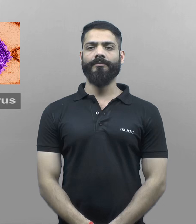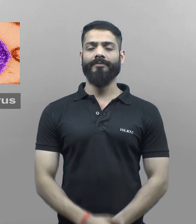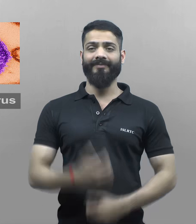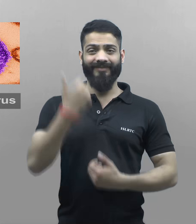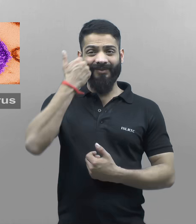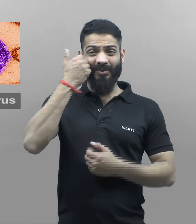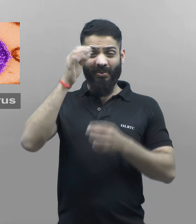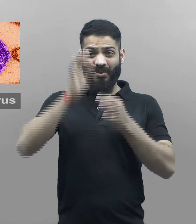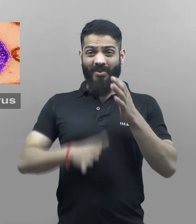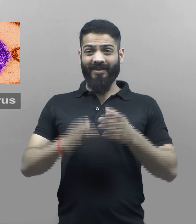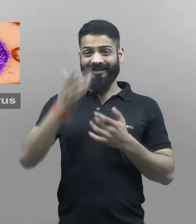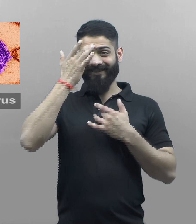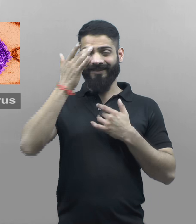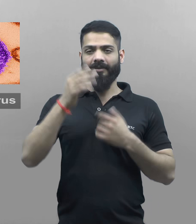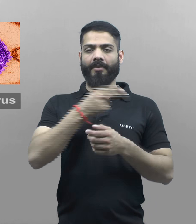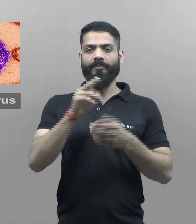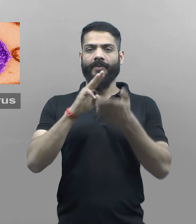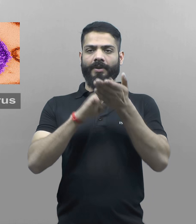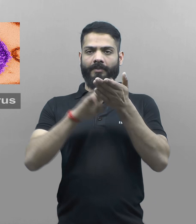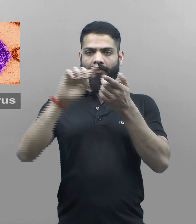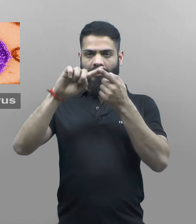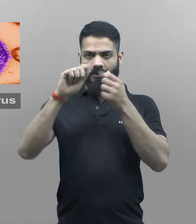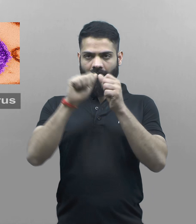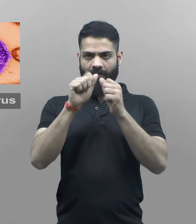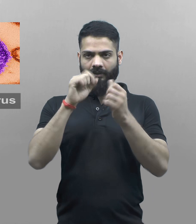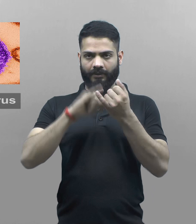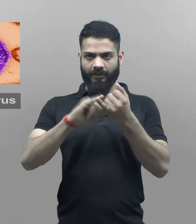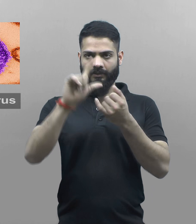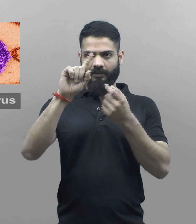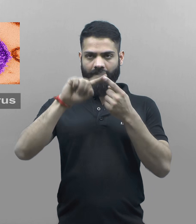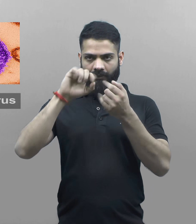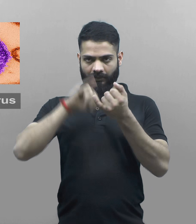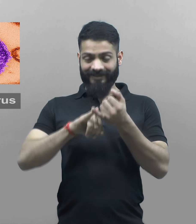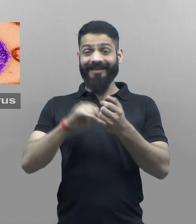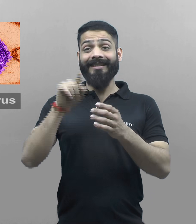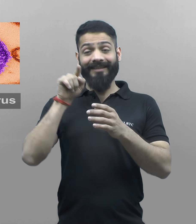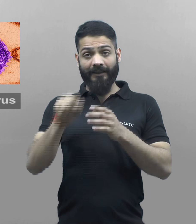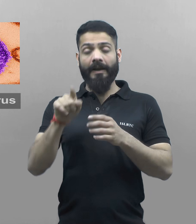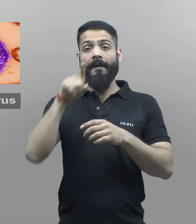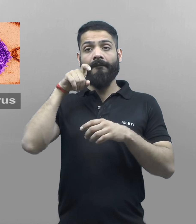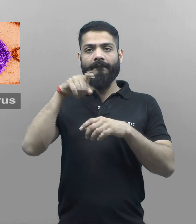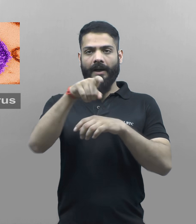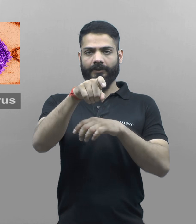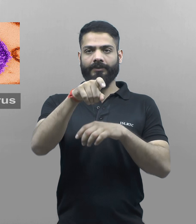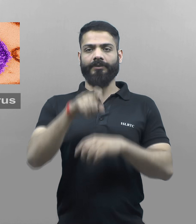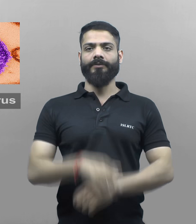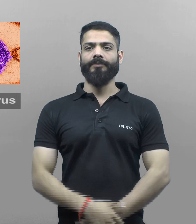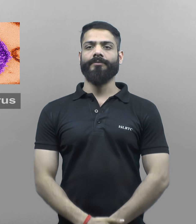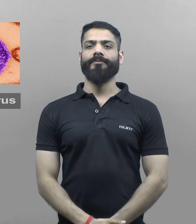Measles Virus